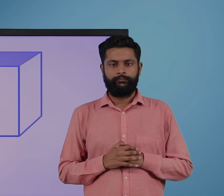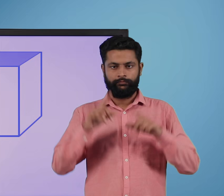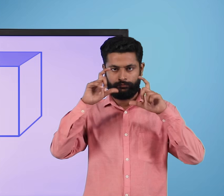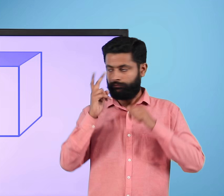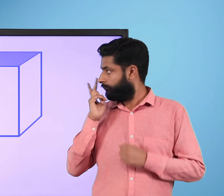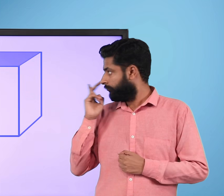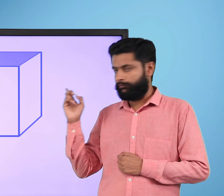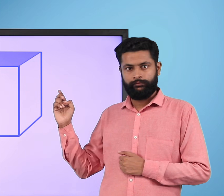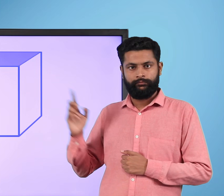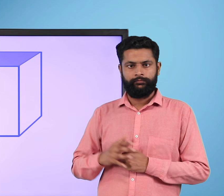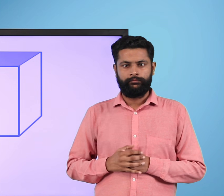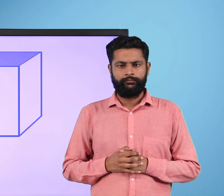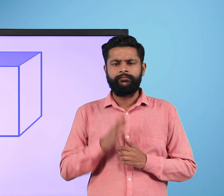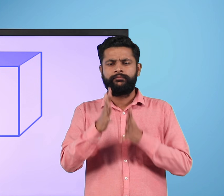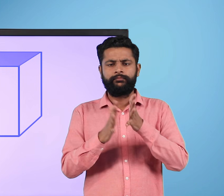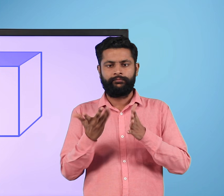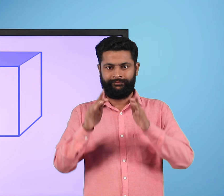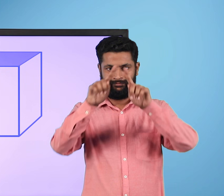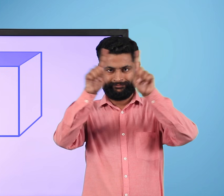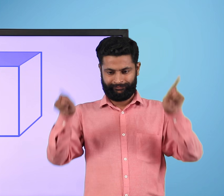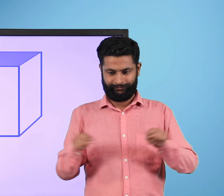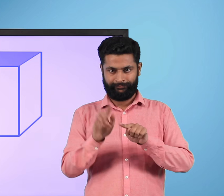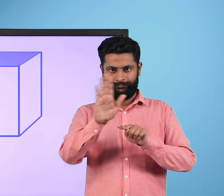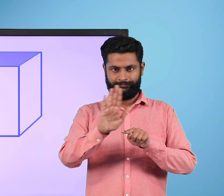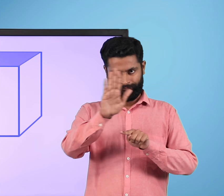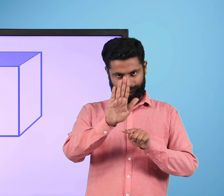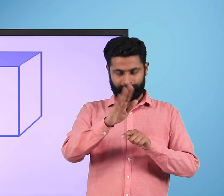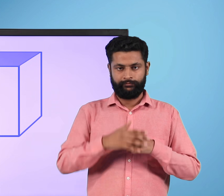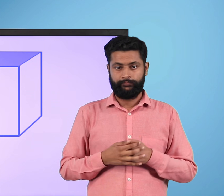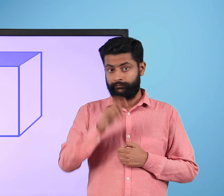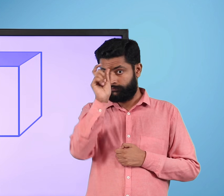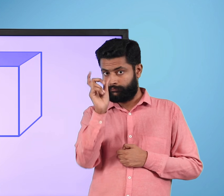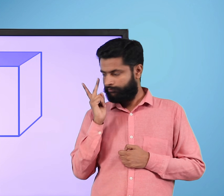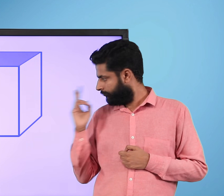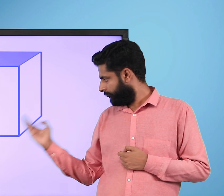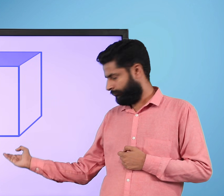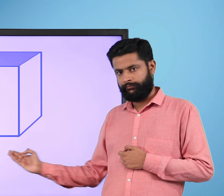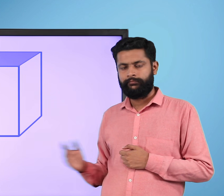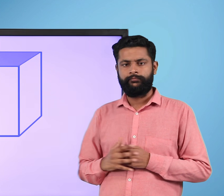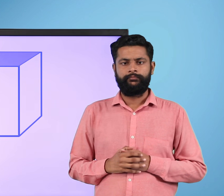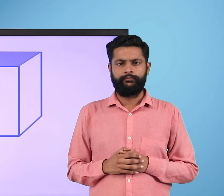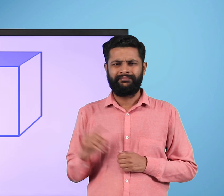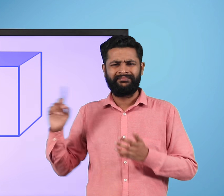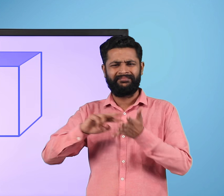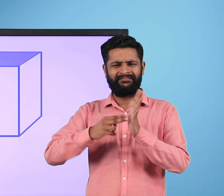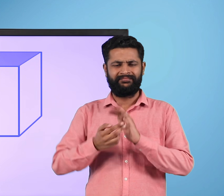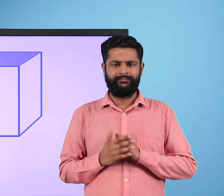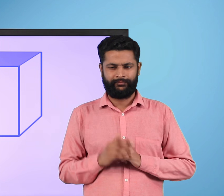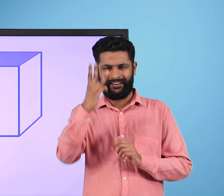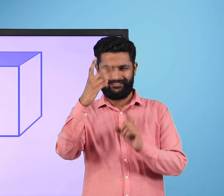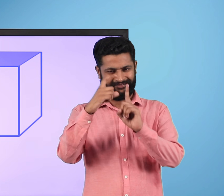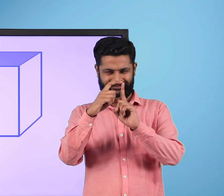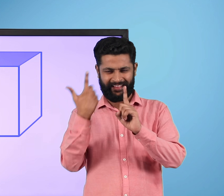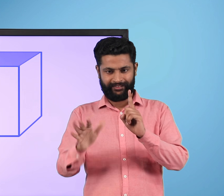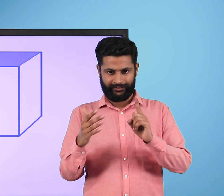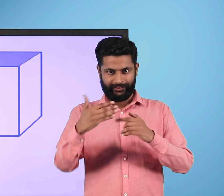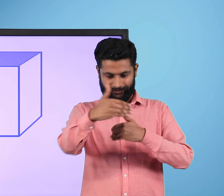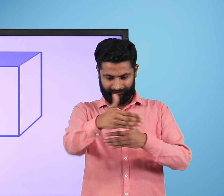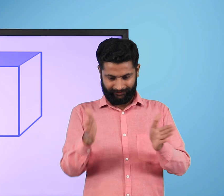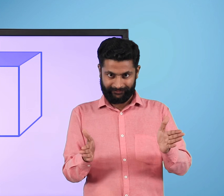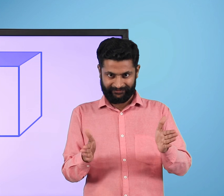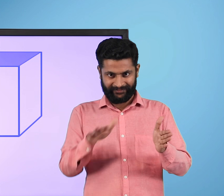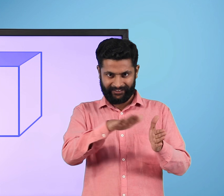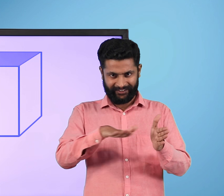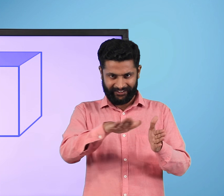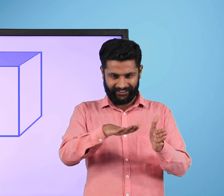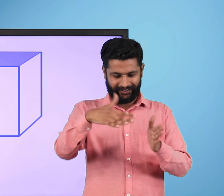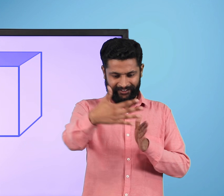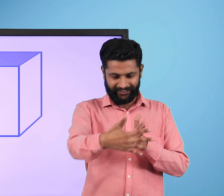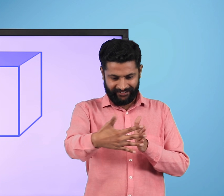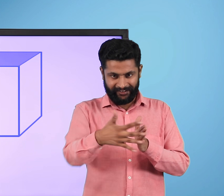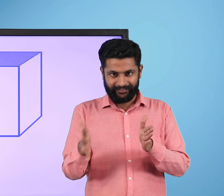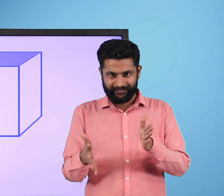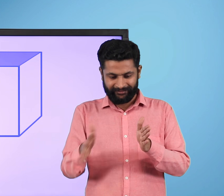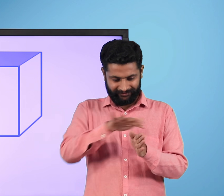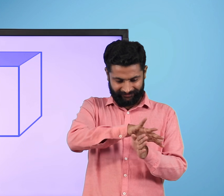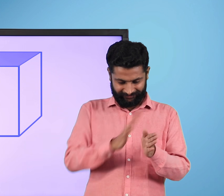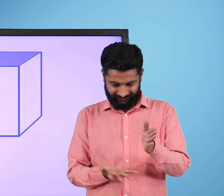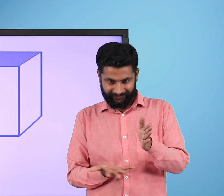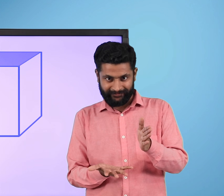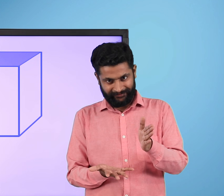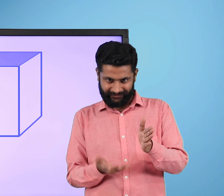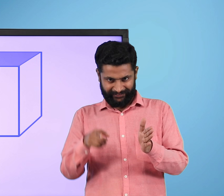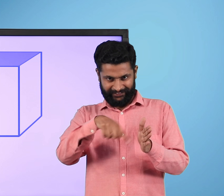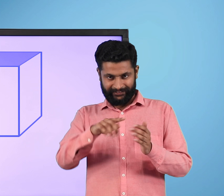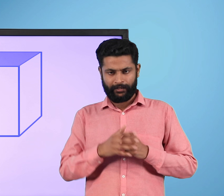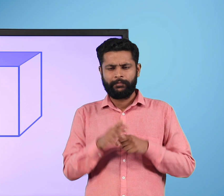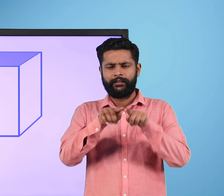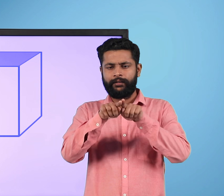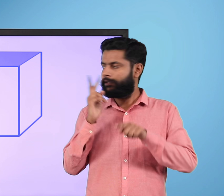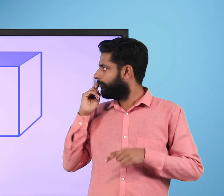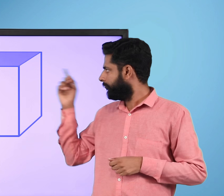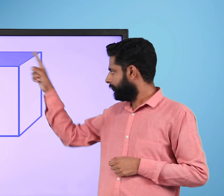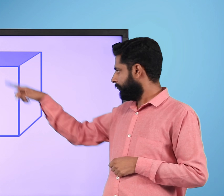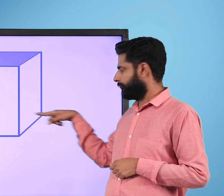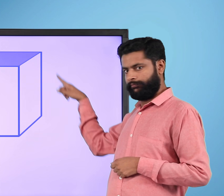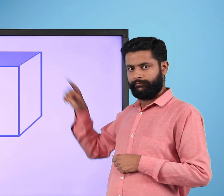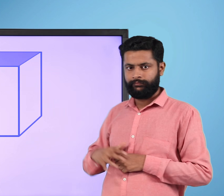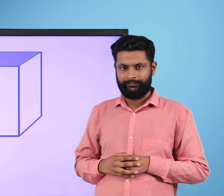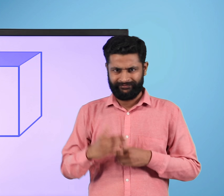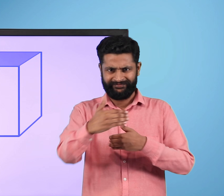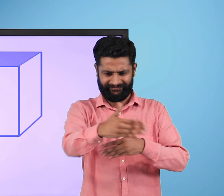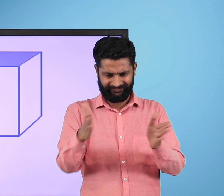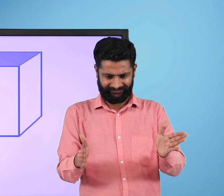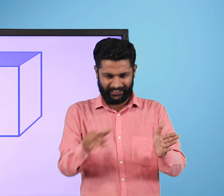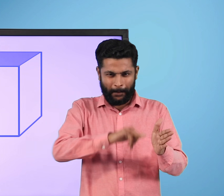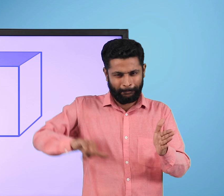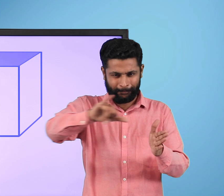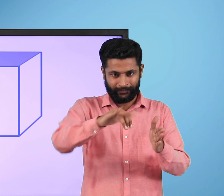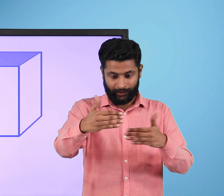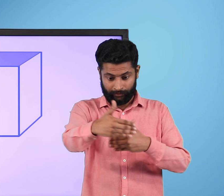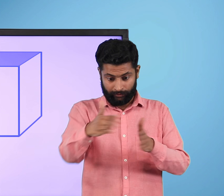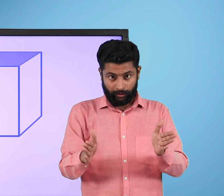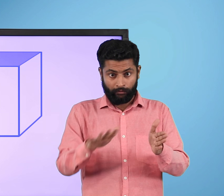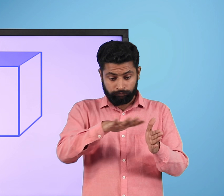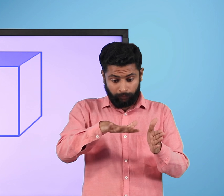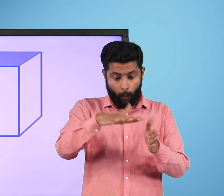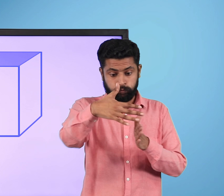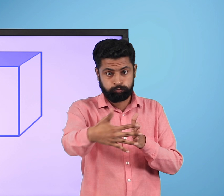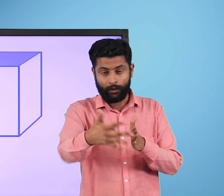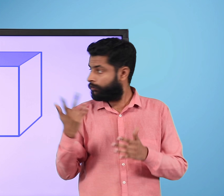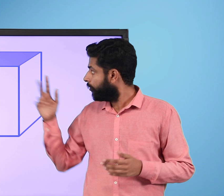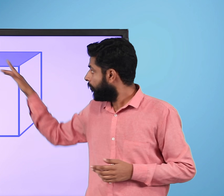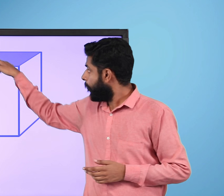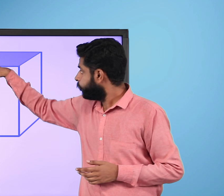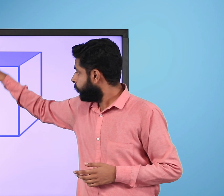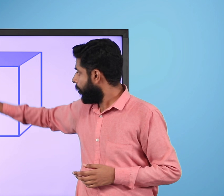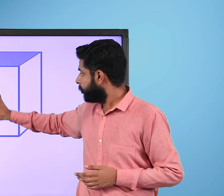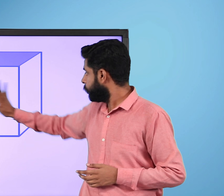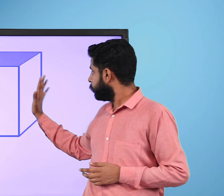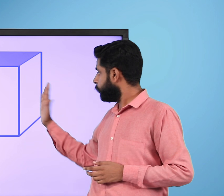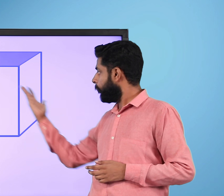Face this sign refers to face each side of three dimensional figures. For example, a cube is a flat surface called a flat face or simply a face. For example, a cube has six faces.